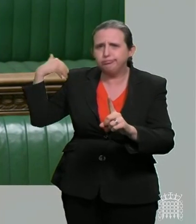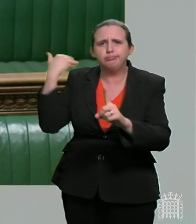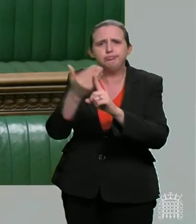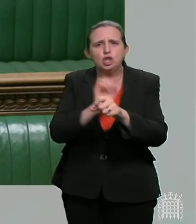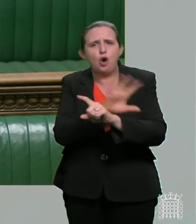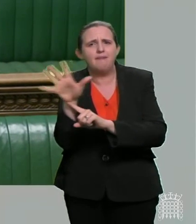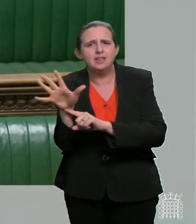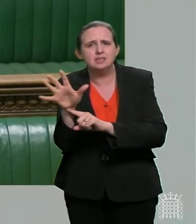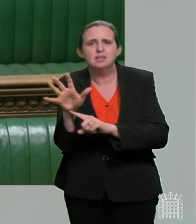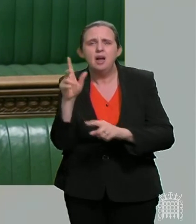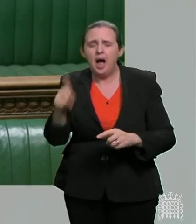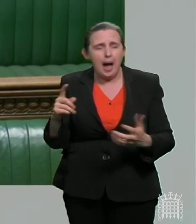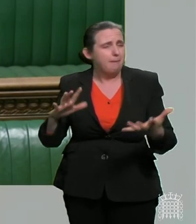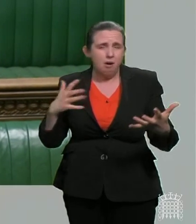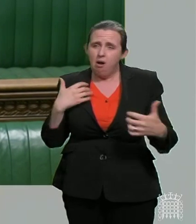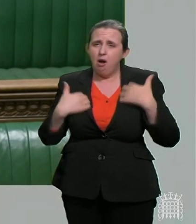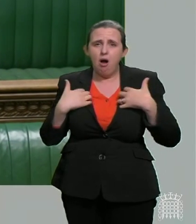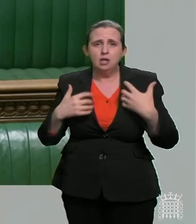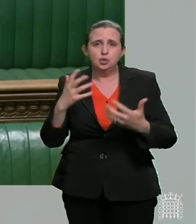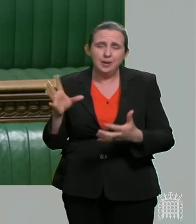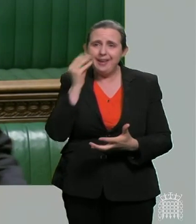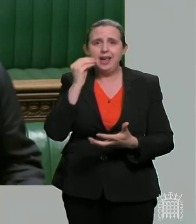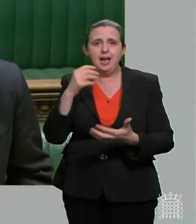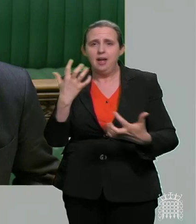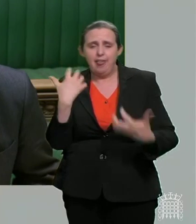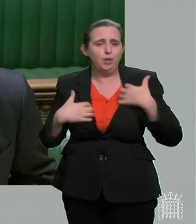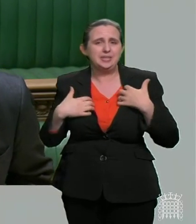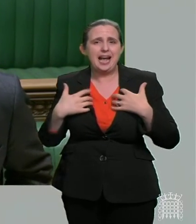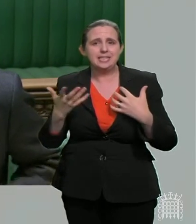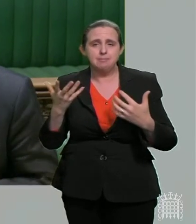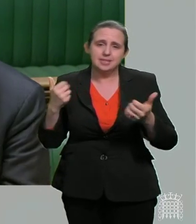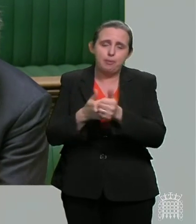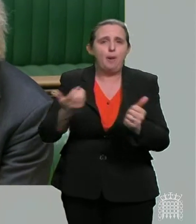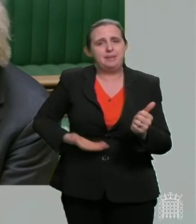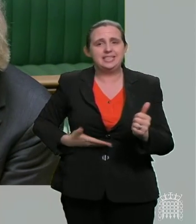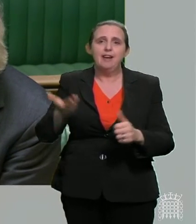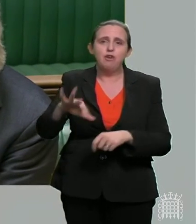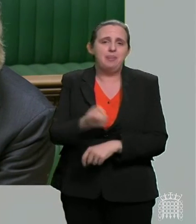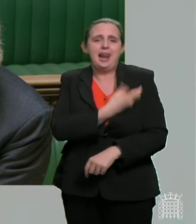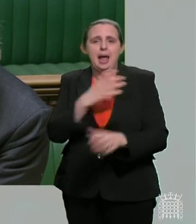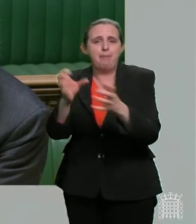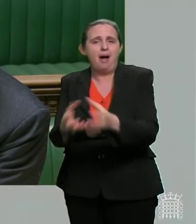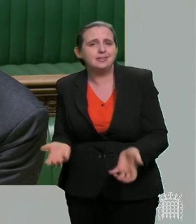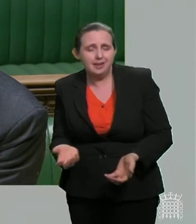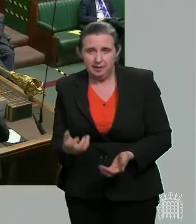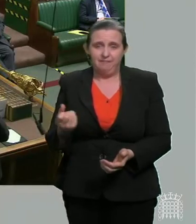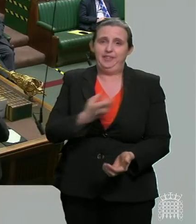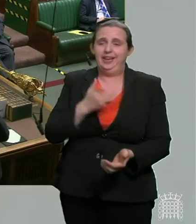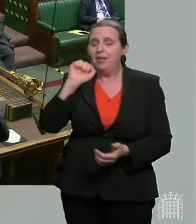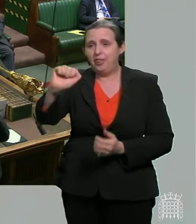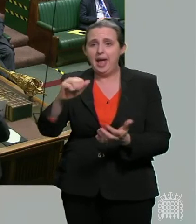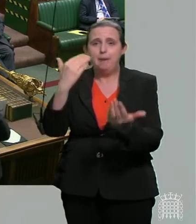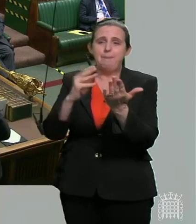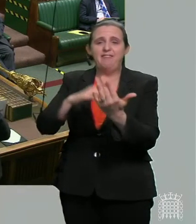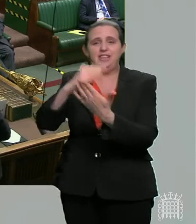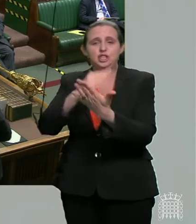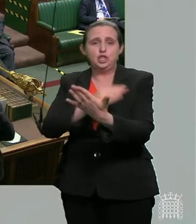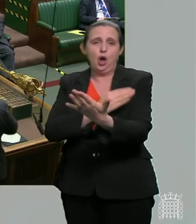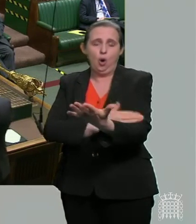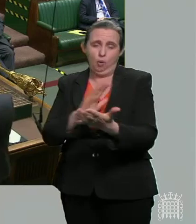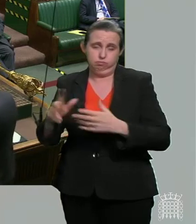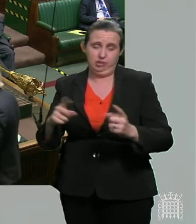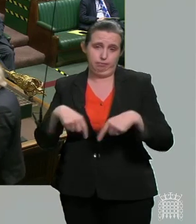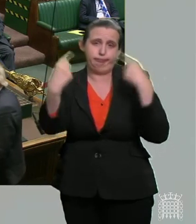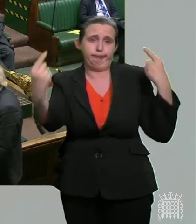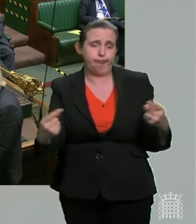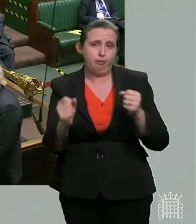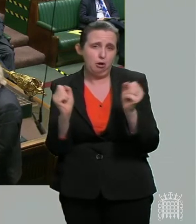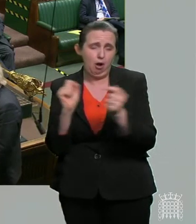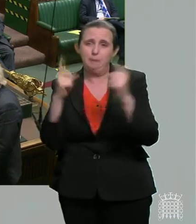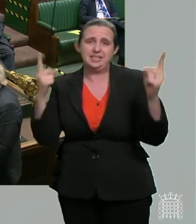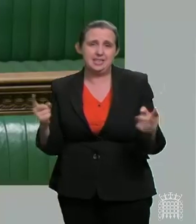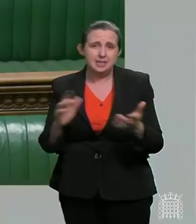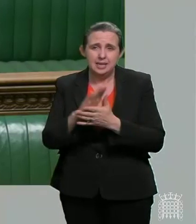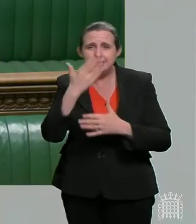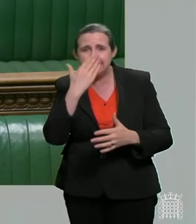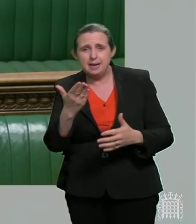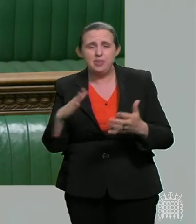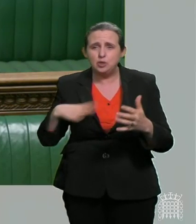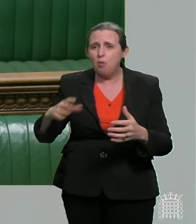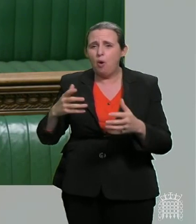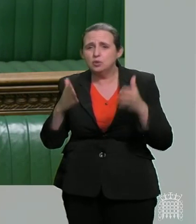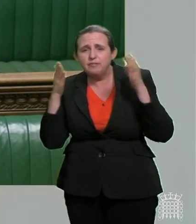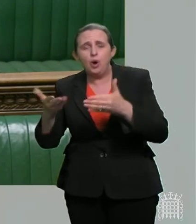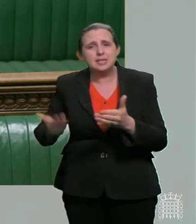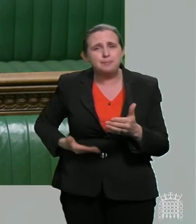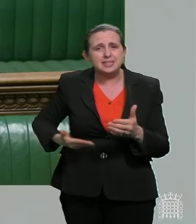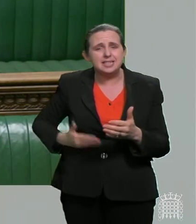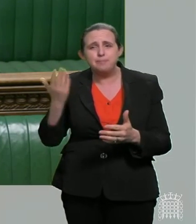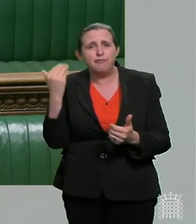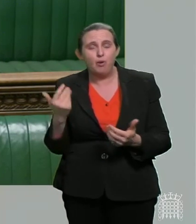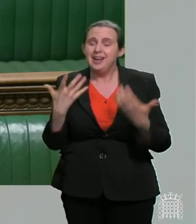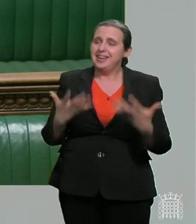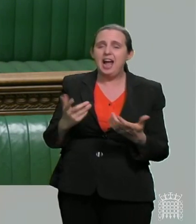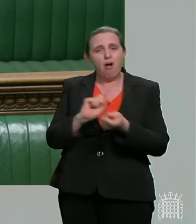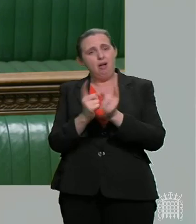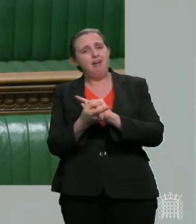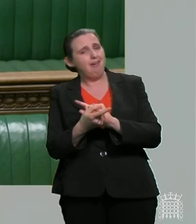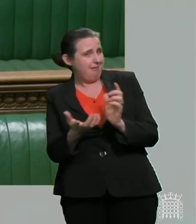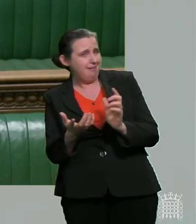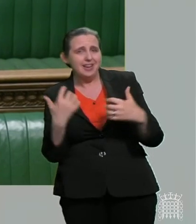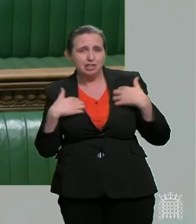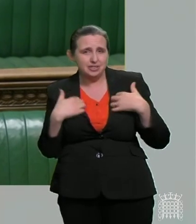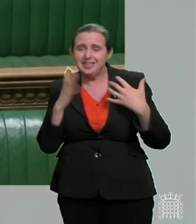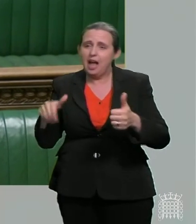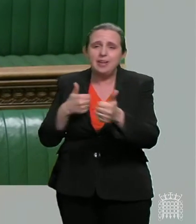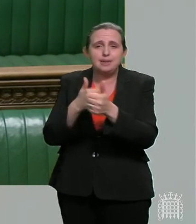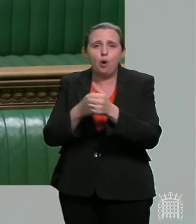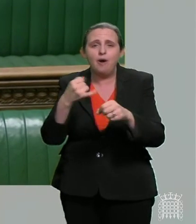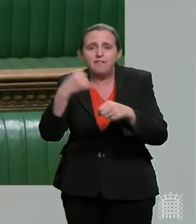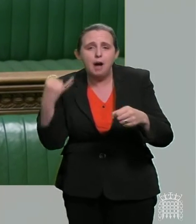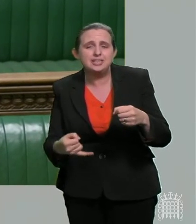I am delighted to hear this enthusiasm for business from the Labour party, which stood on a manifesto to destroy capitalism at the last election and, indeed, to dismantle the very pharmaceutical industry that has provided the vaccines on which we now rely.